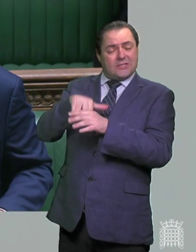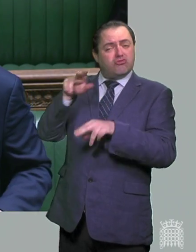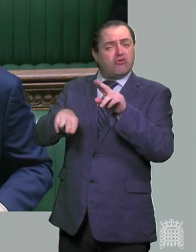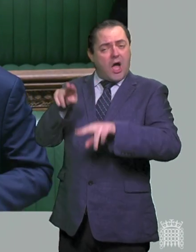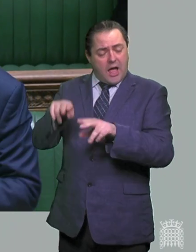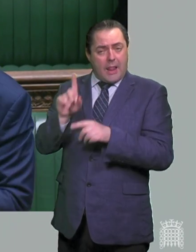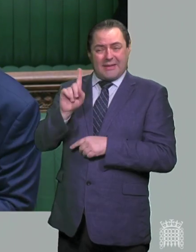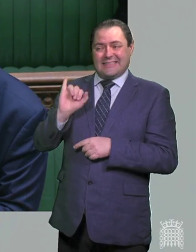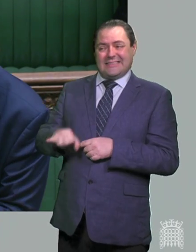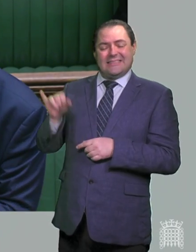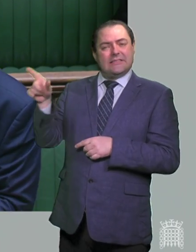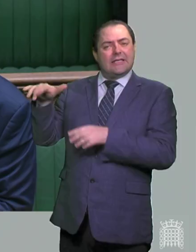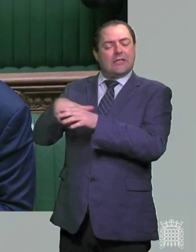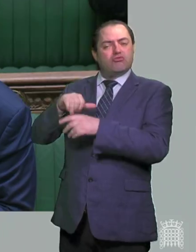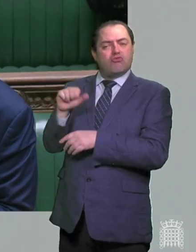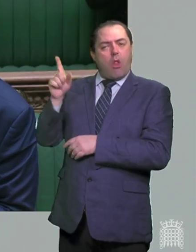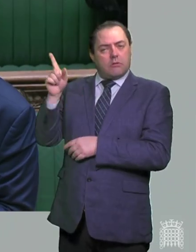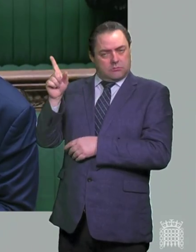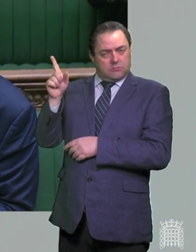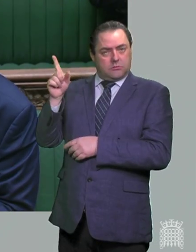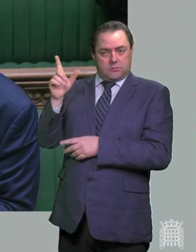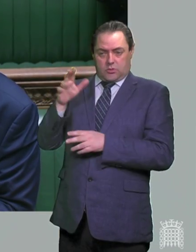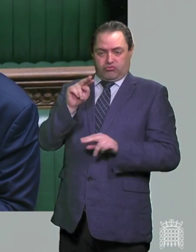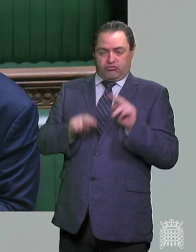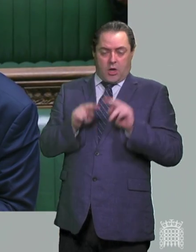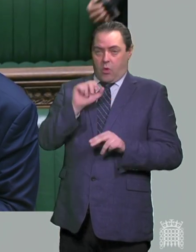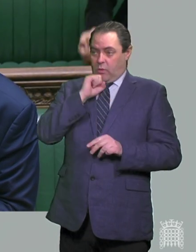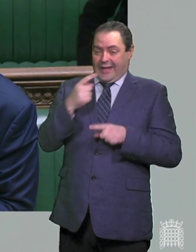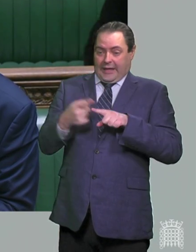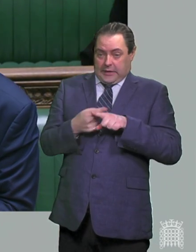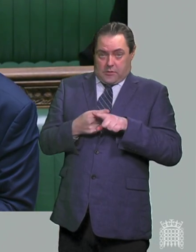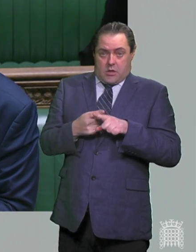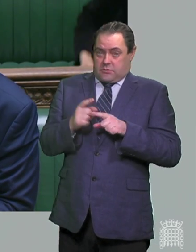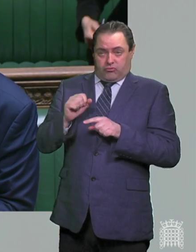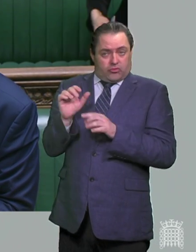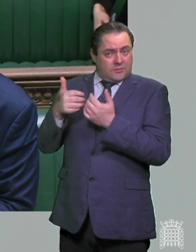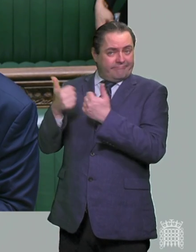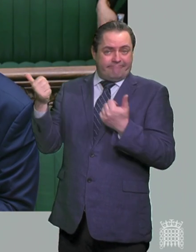However, David lives in Scotland, and as it stands the trials are due to take place in England only.